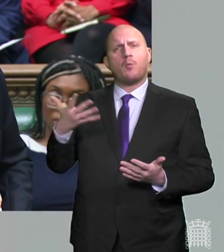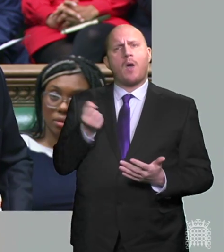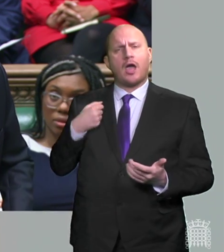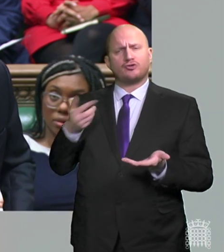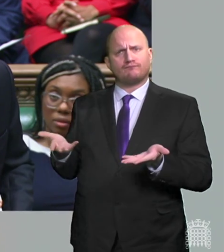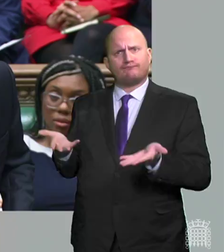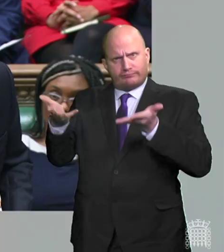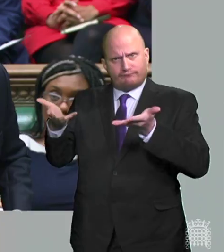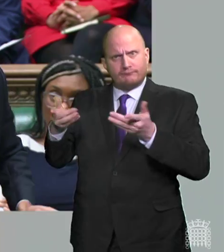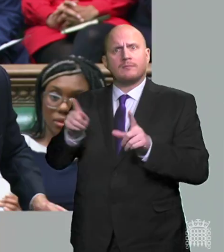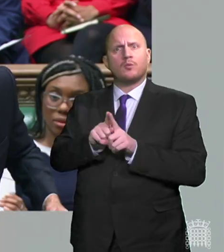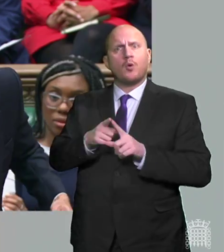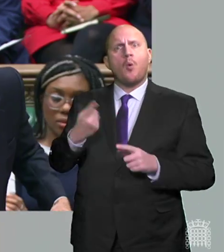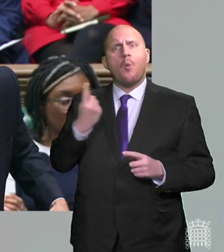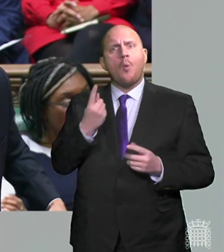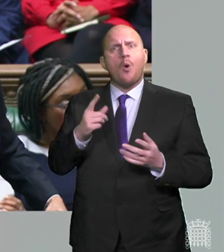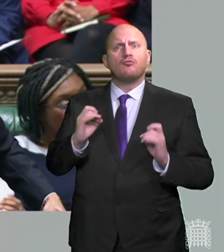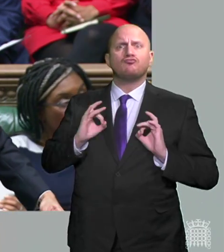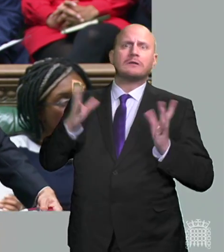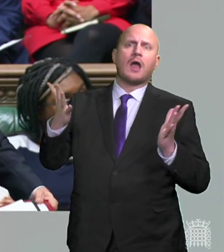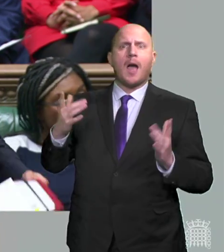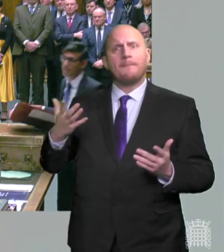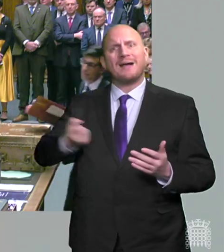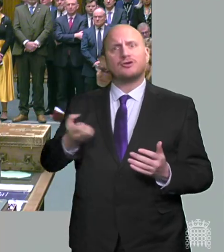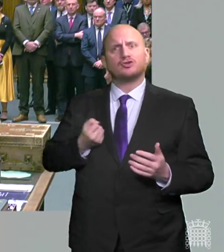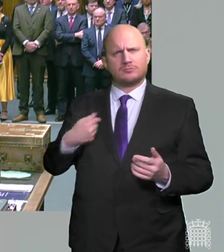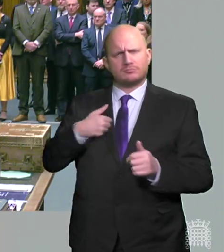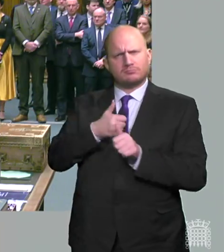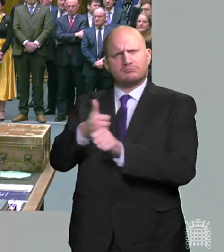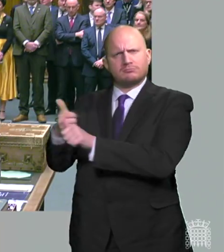That is what this Government are doing to ensure financial security in this country.